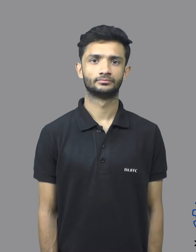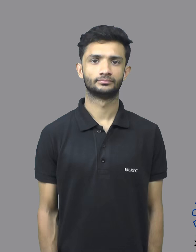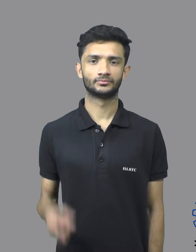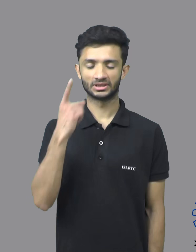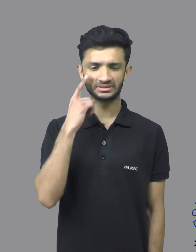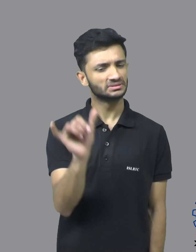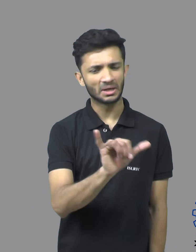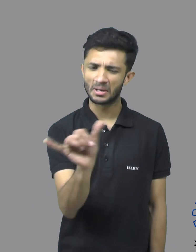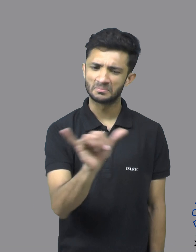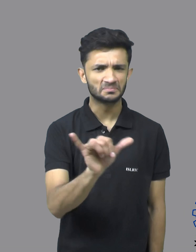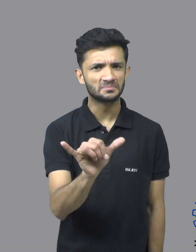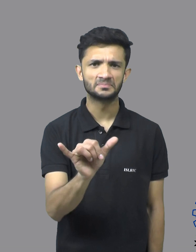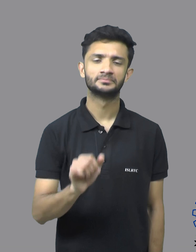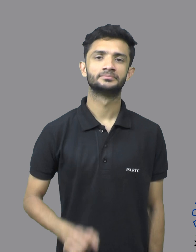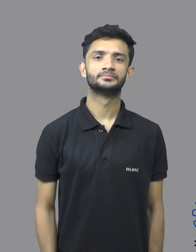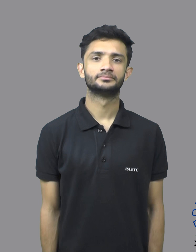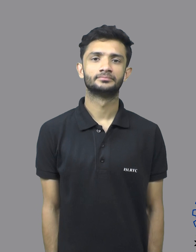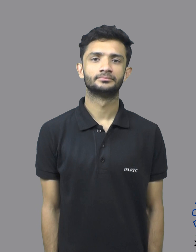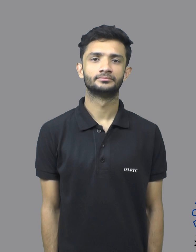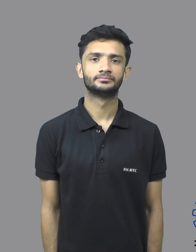Alike similar